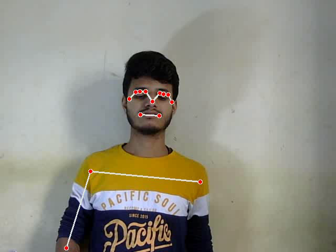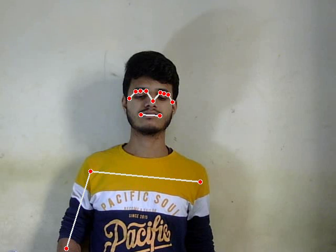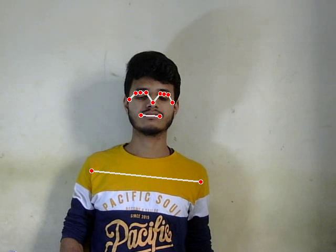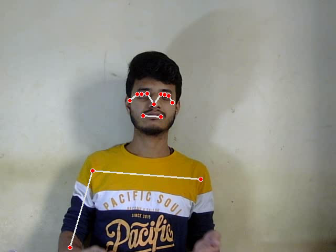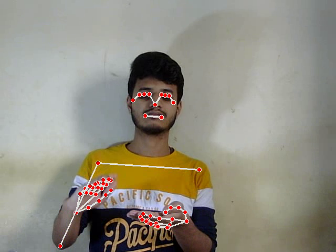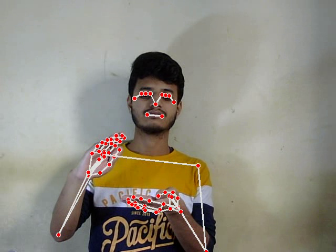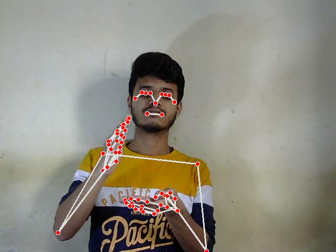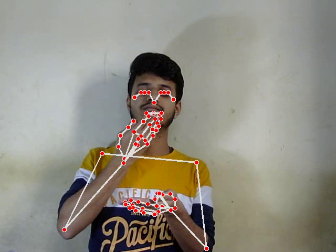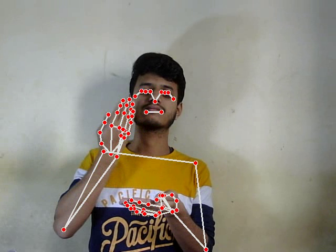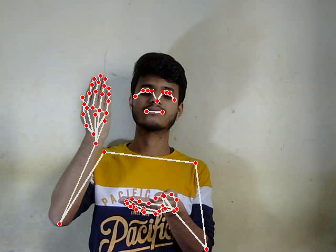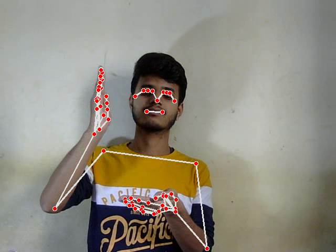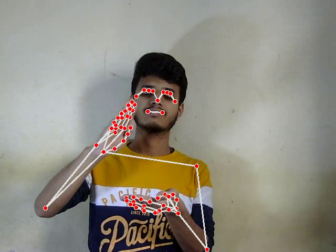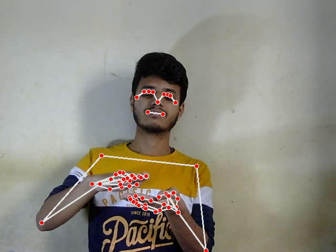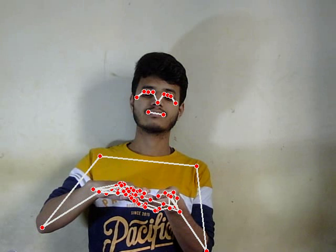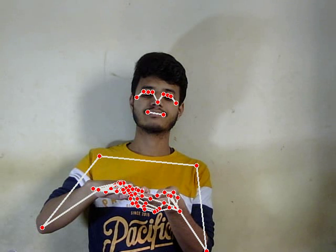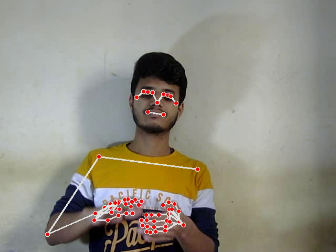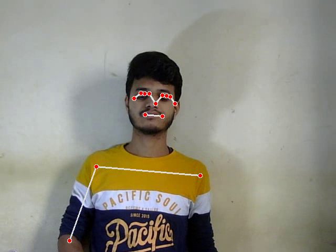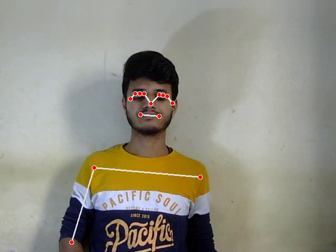bad